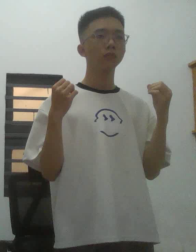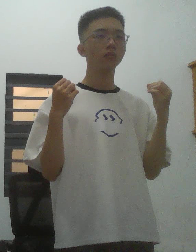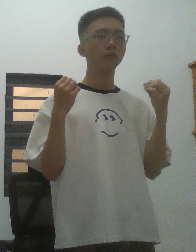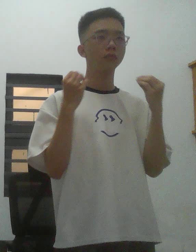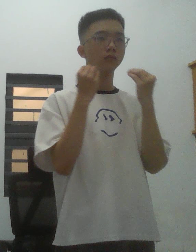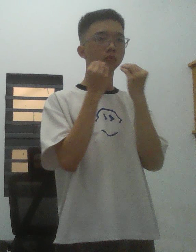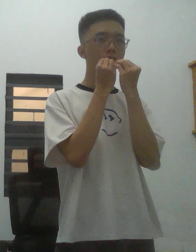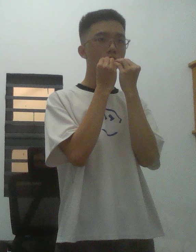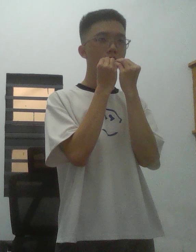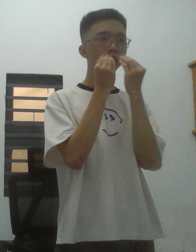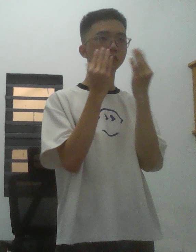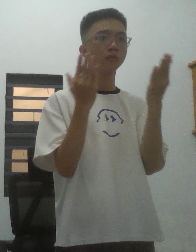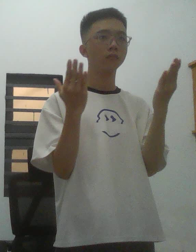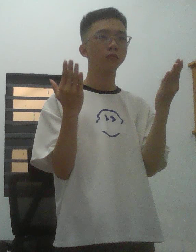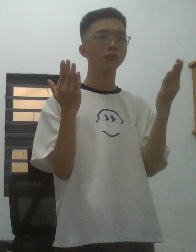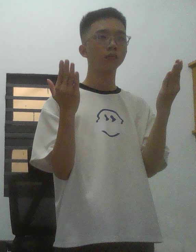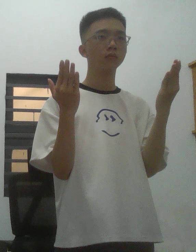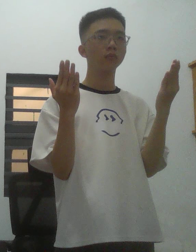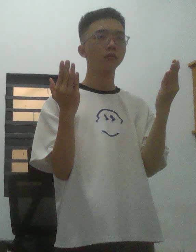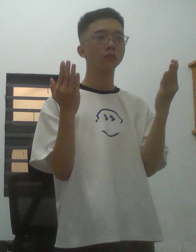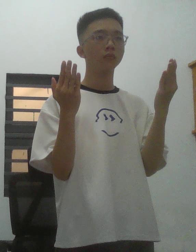cam on